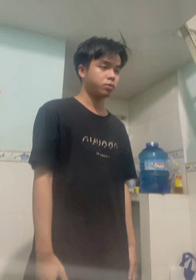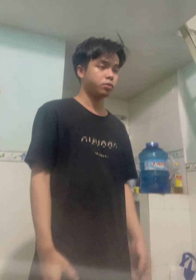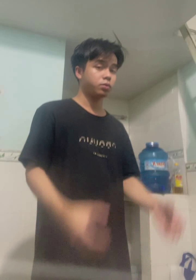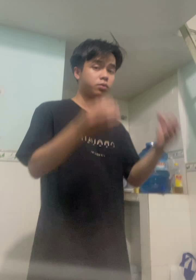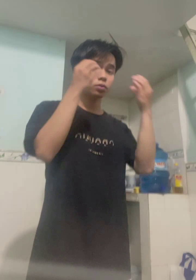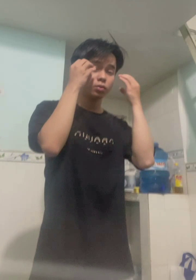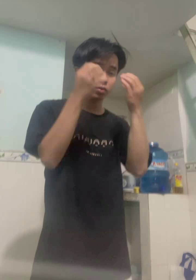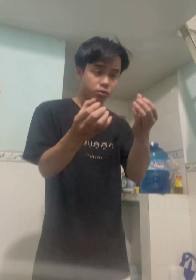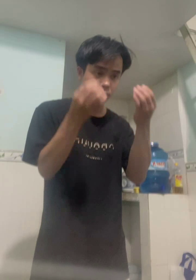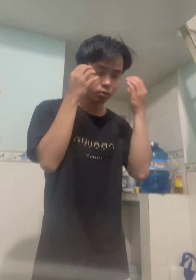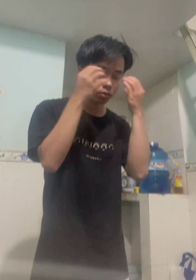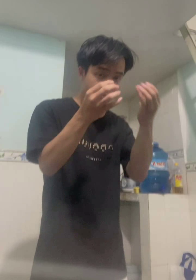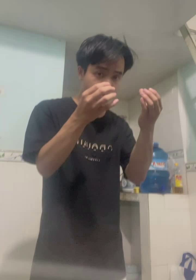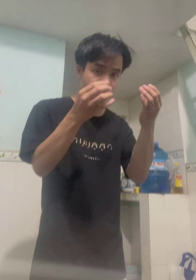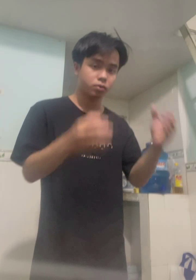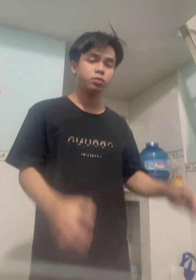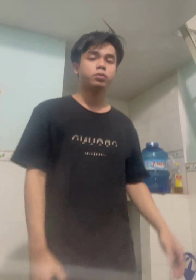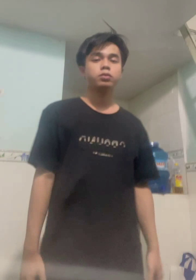ngac nhien